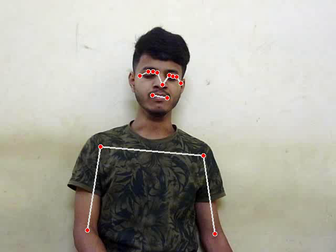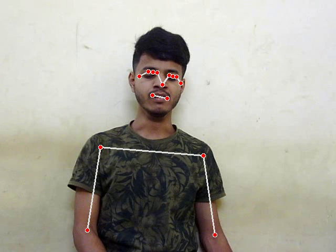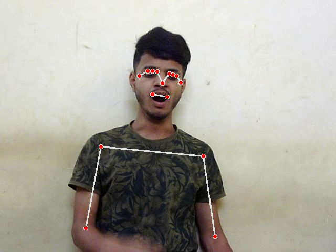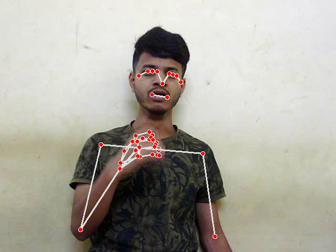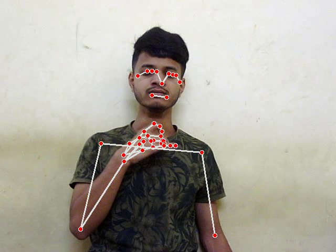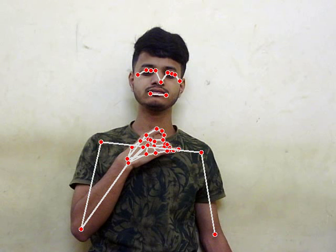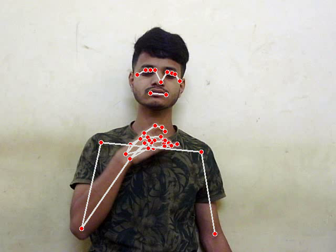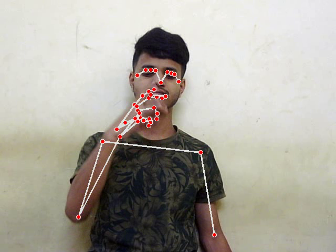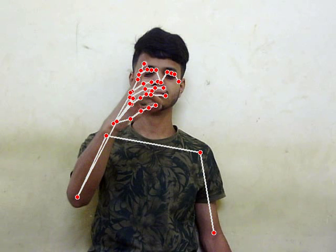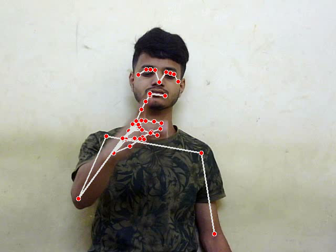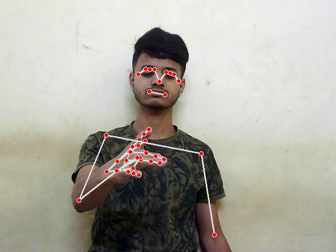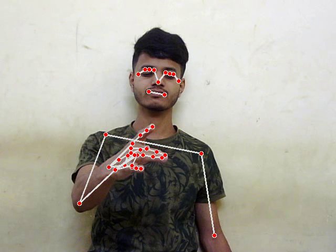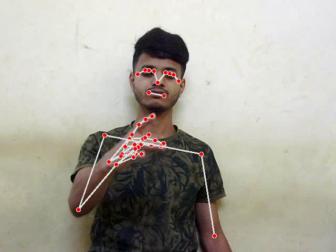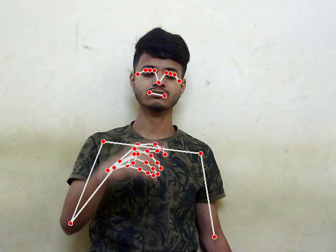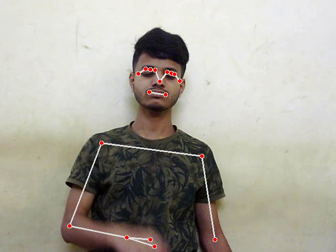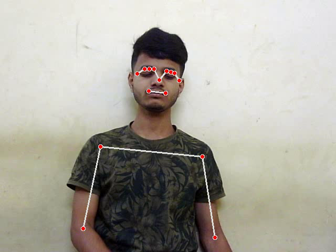like